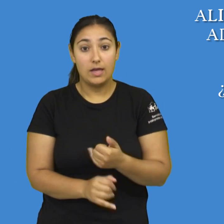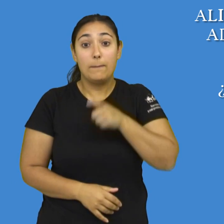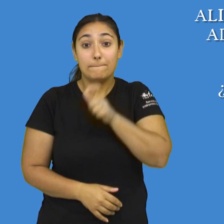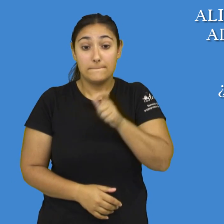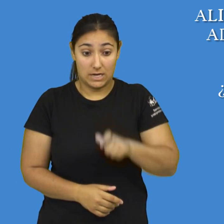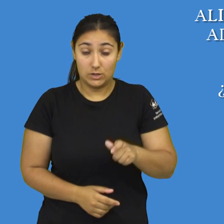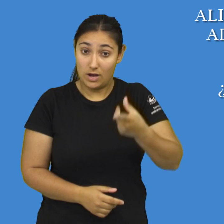persona